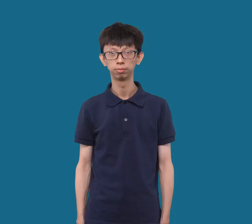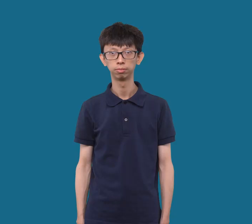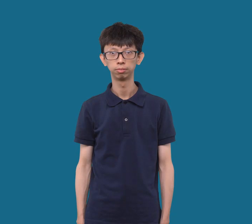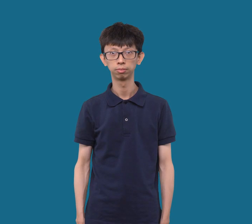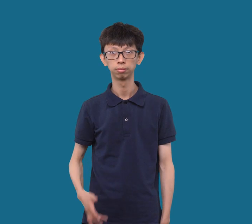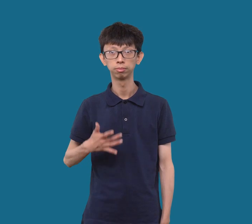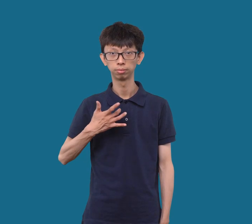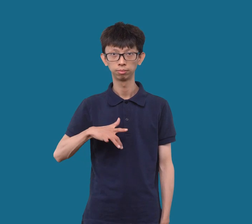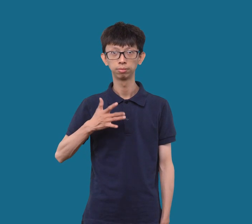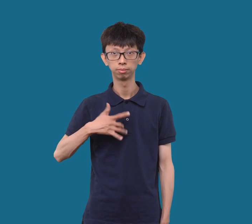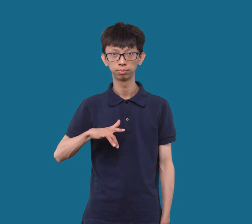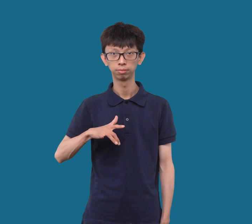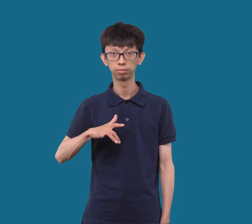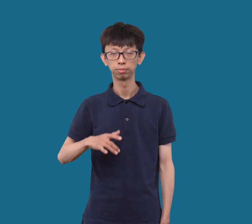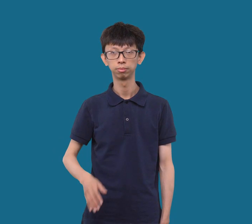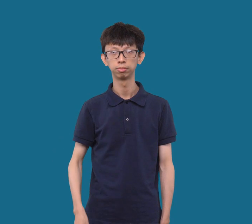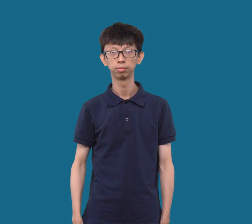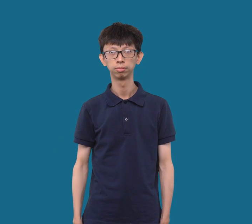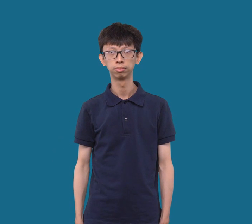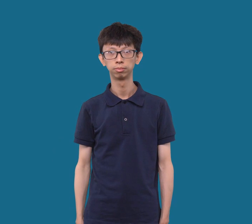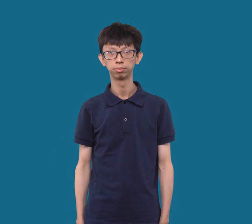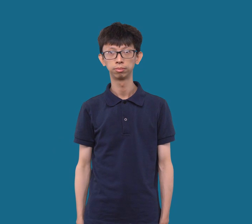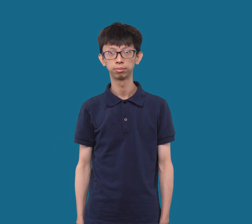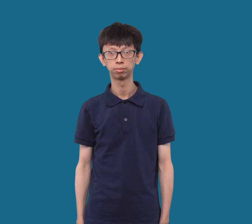ích lợi